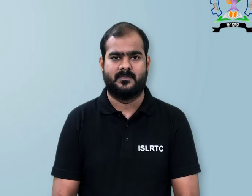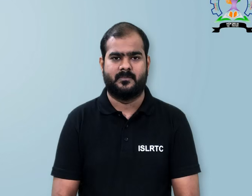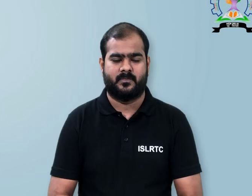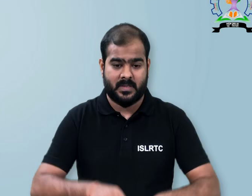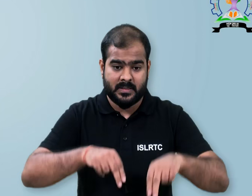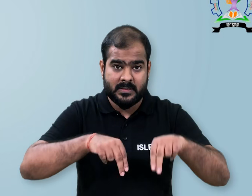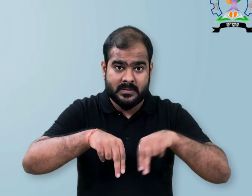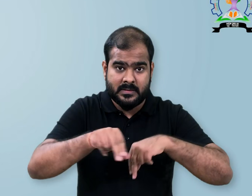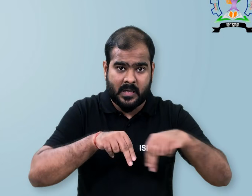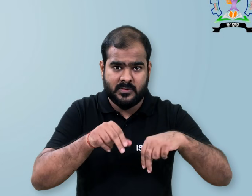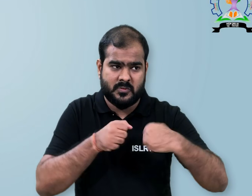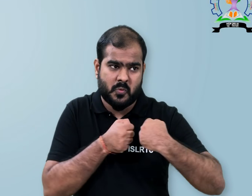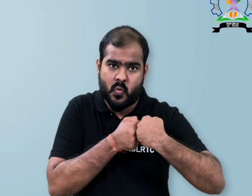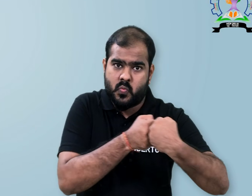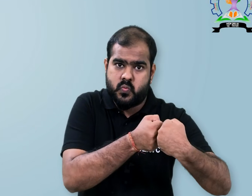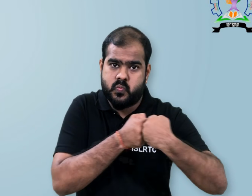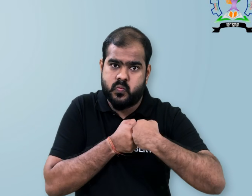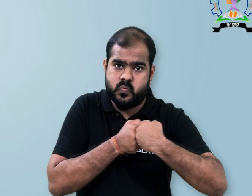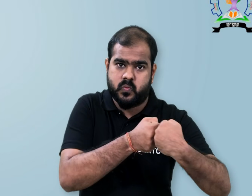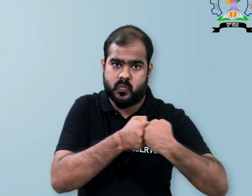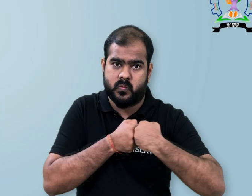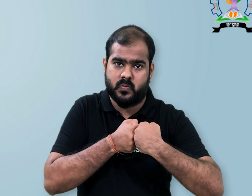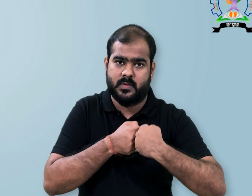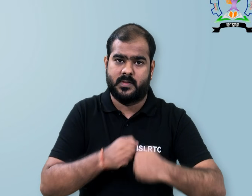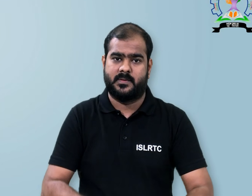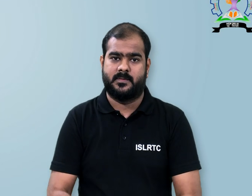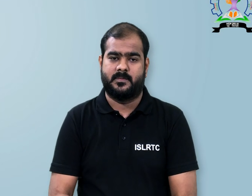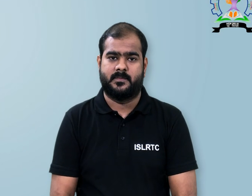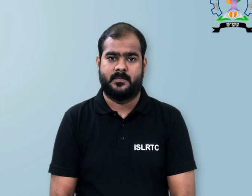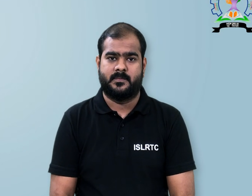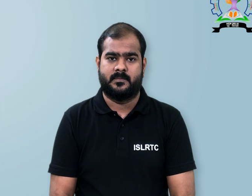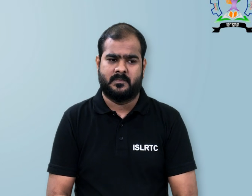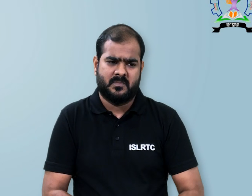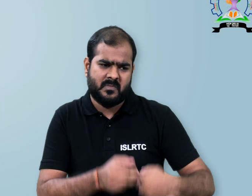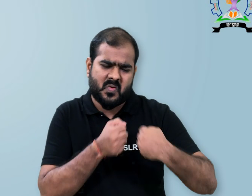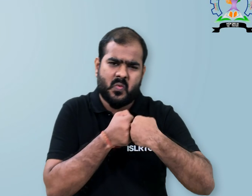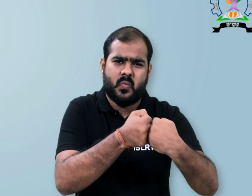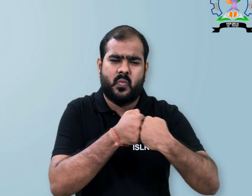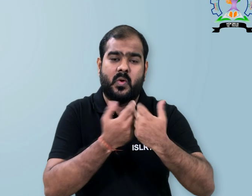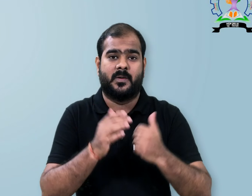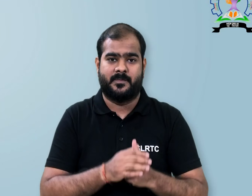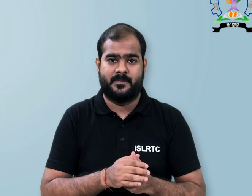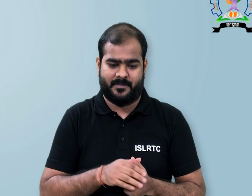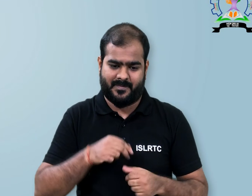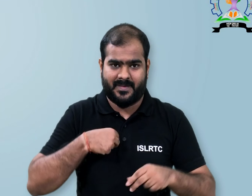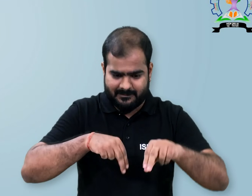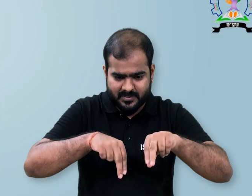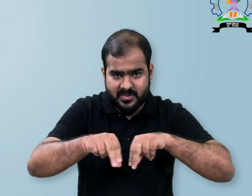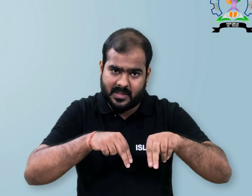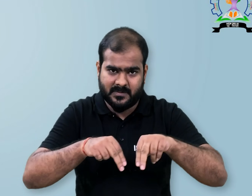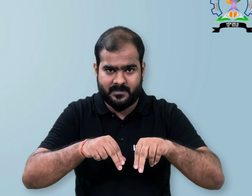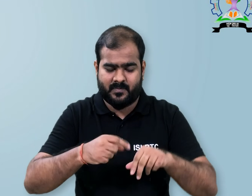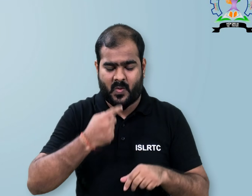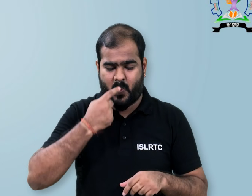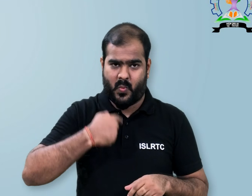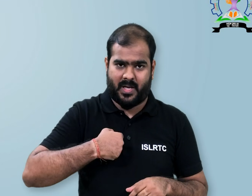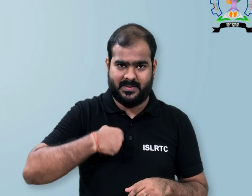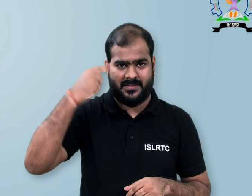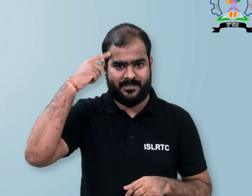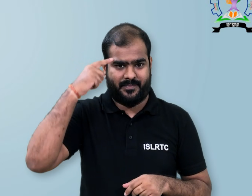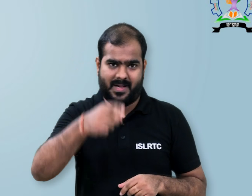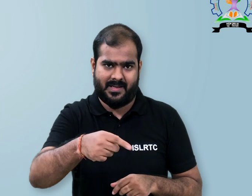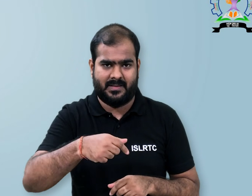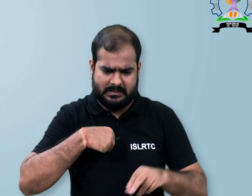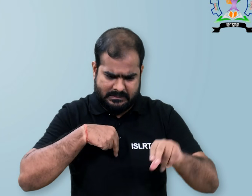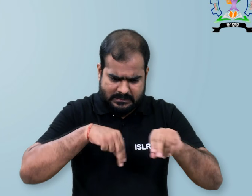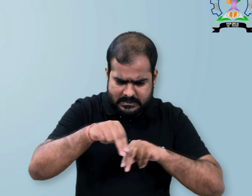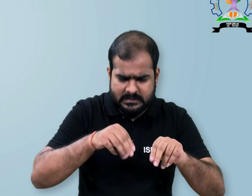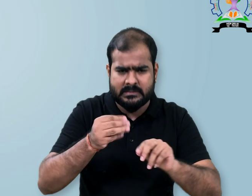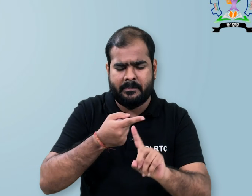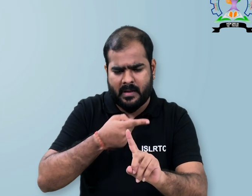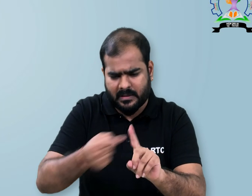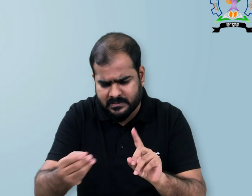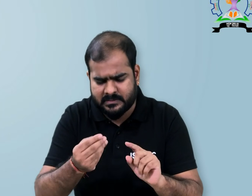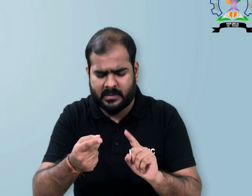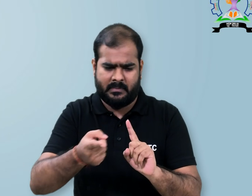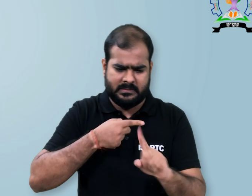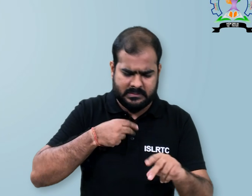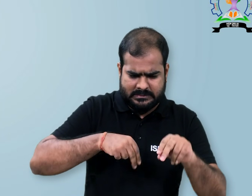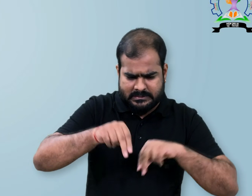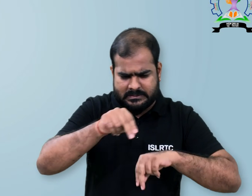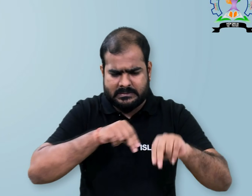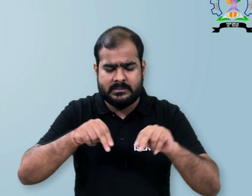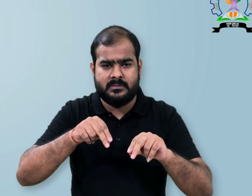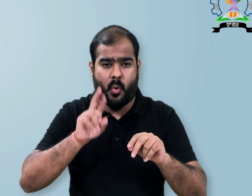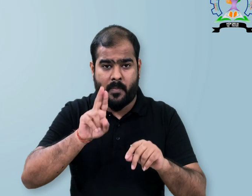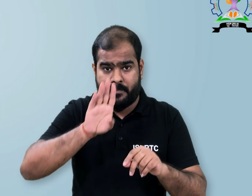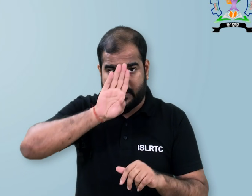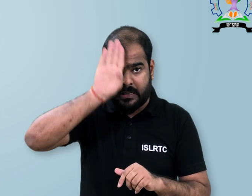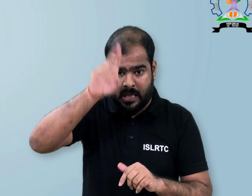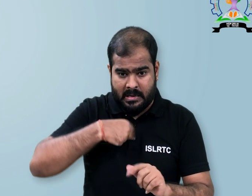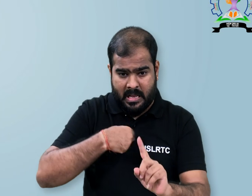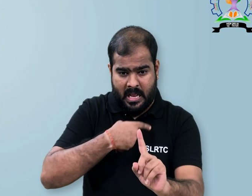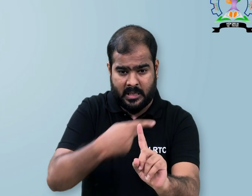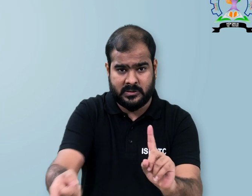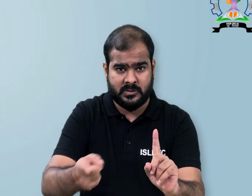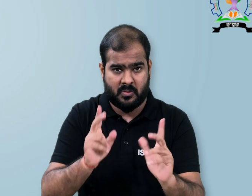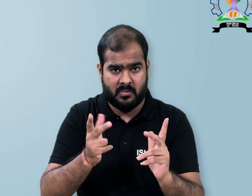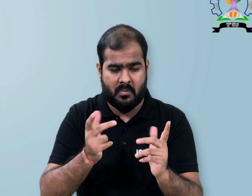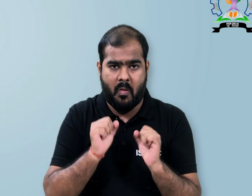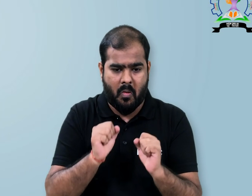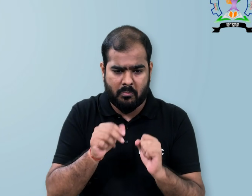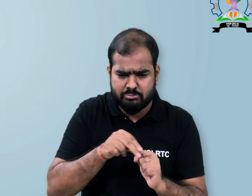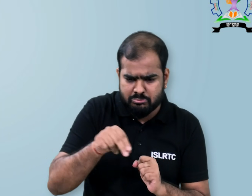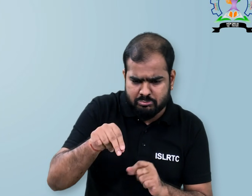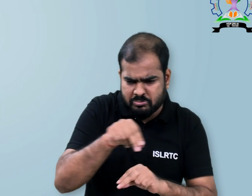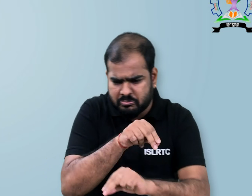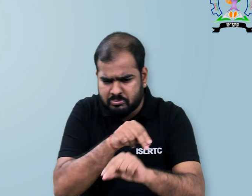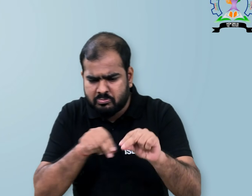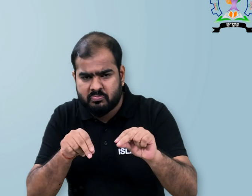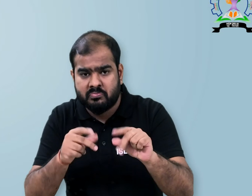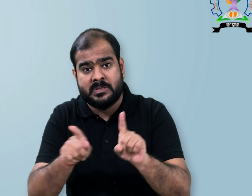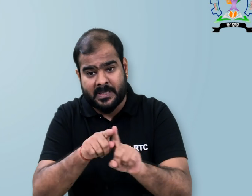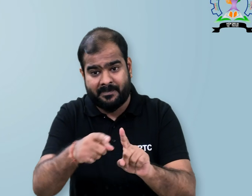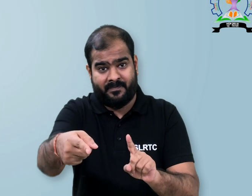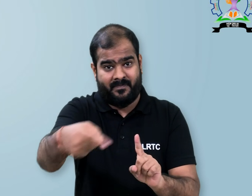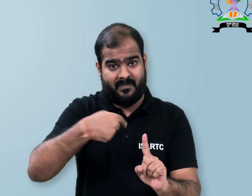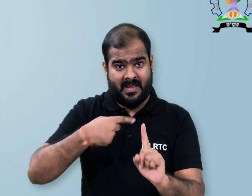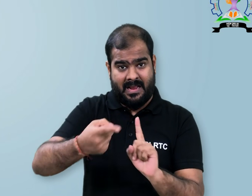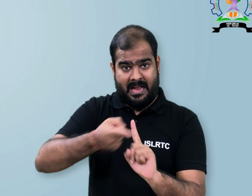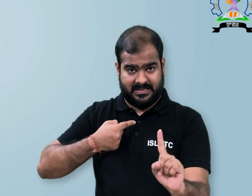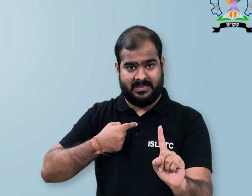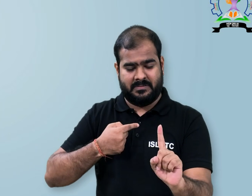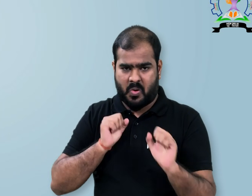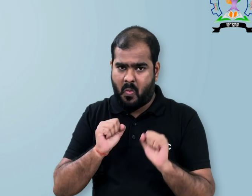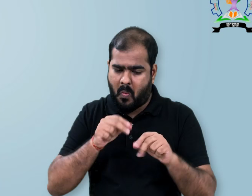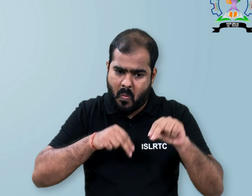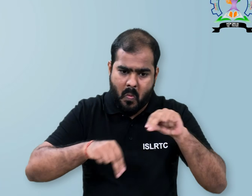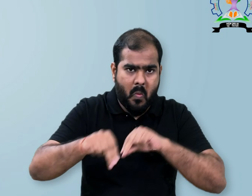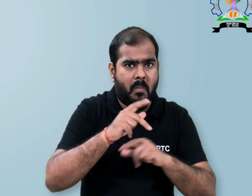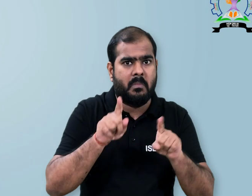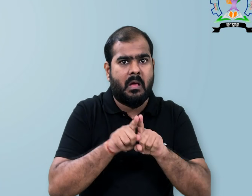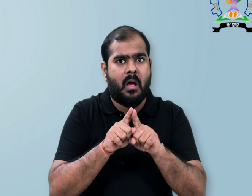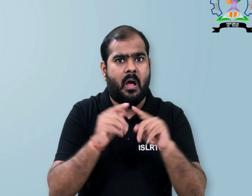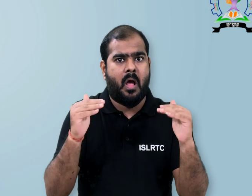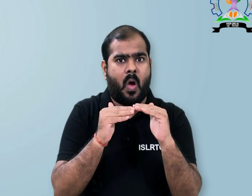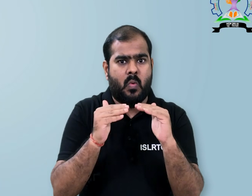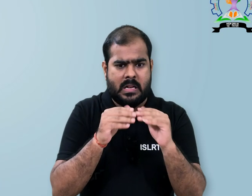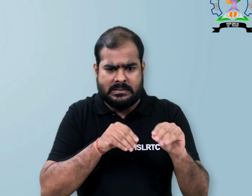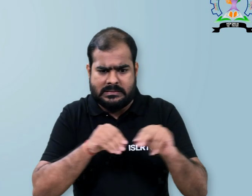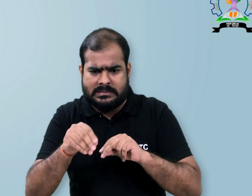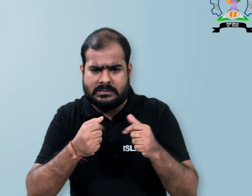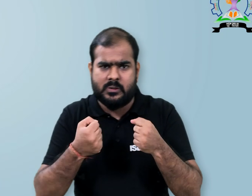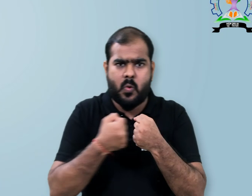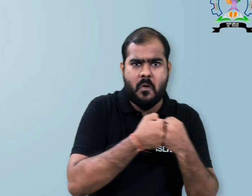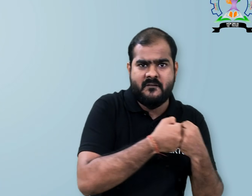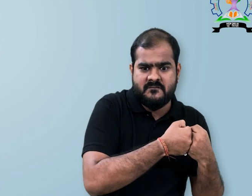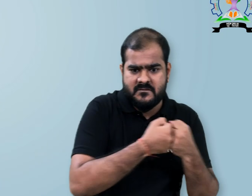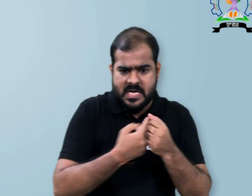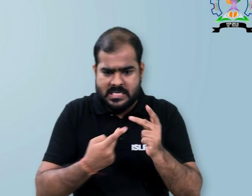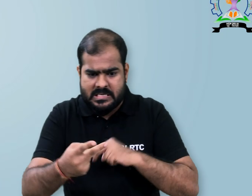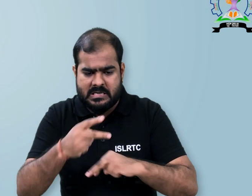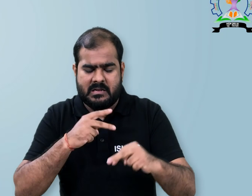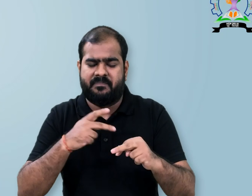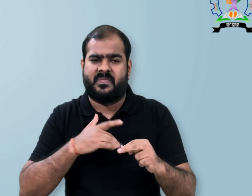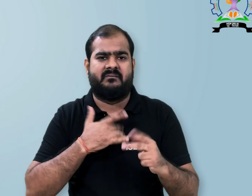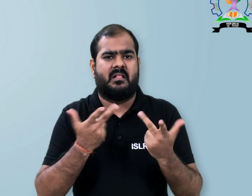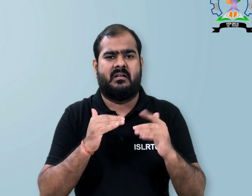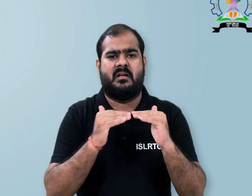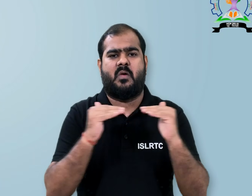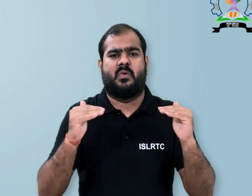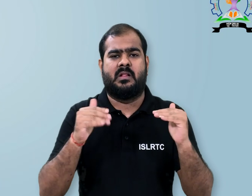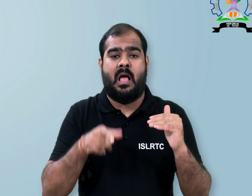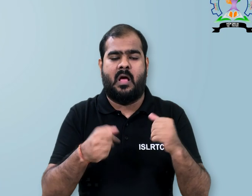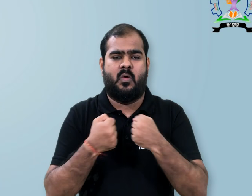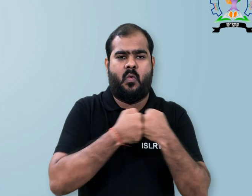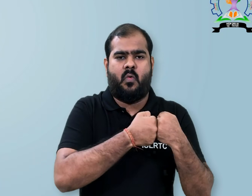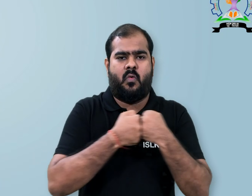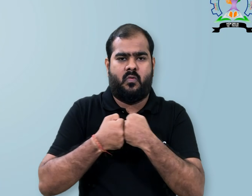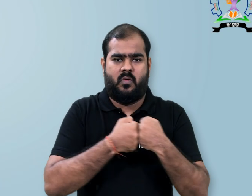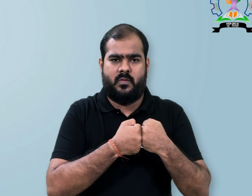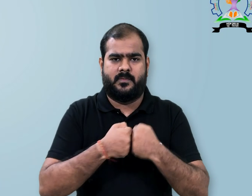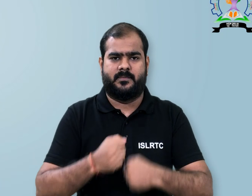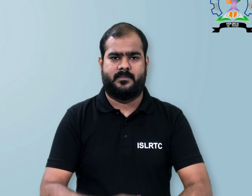Stalemate Stalemate occurs when a player whose turn it is to move has no legal moves available, and their king is not in check. In this situation, the game is declared a draw.